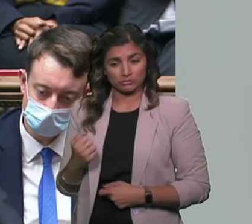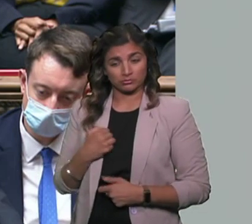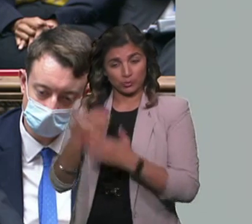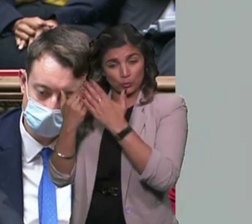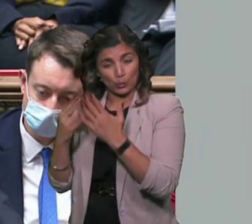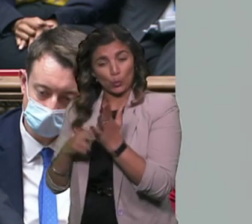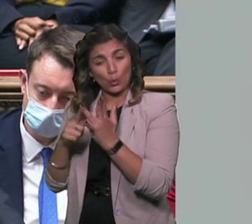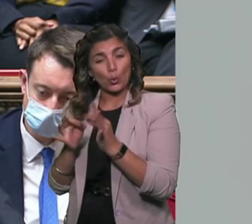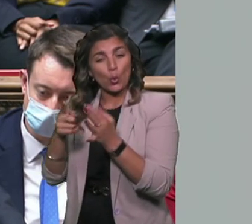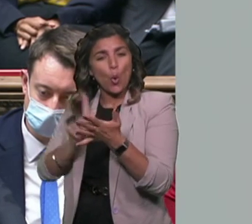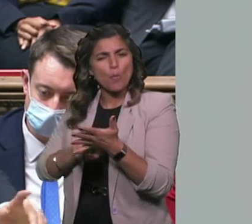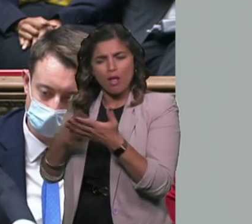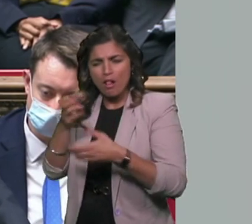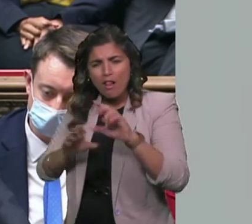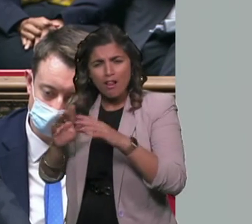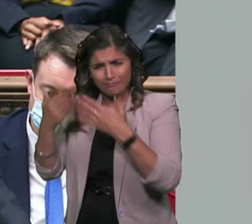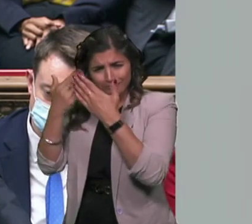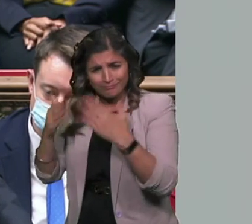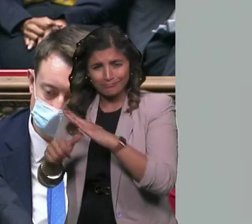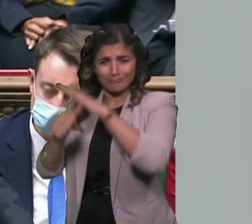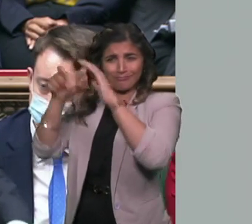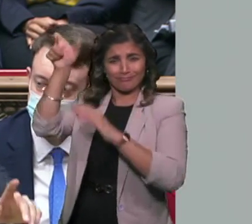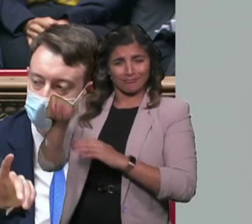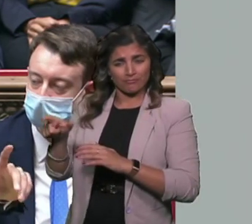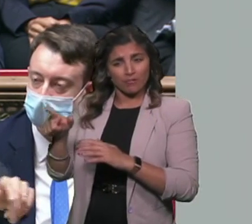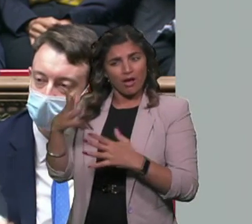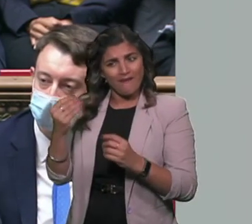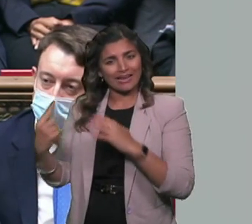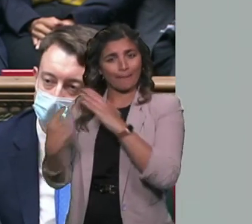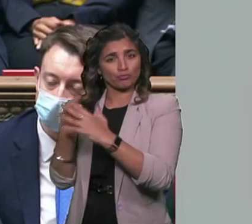Half of our fastest growing companies have a foreign-born founder.